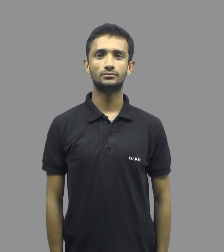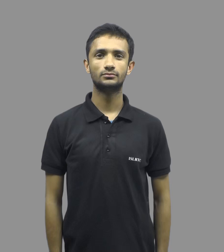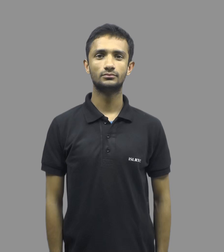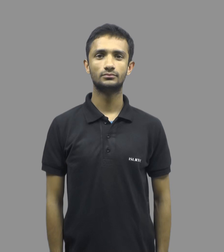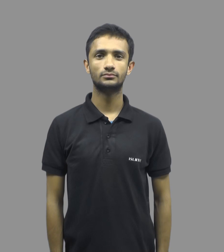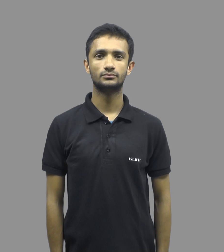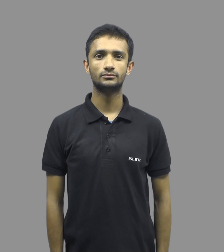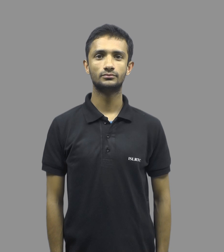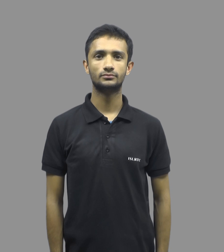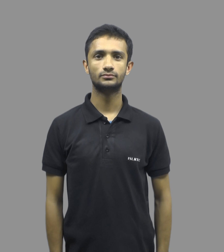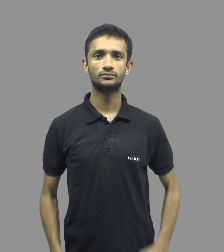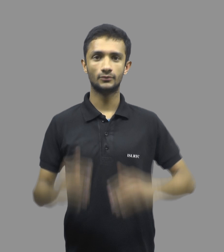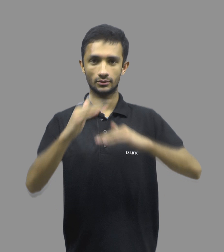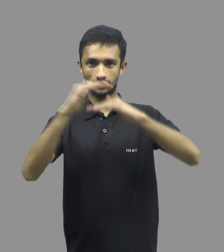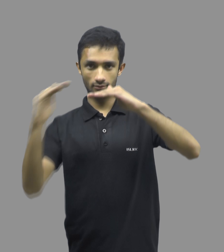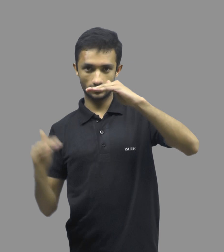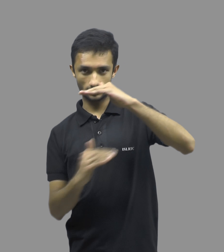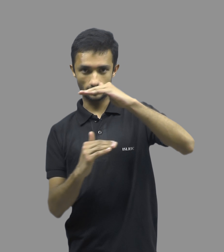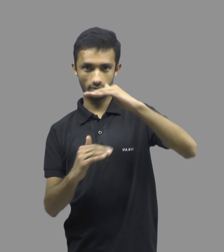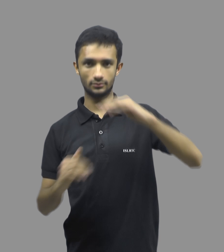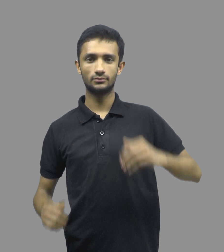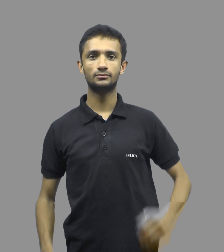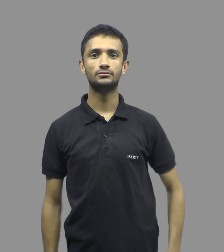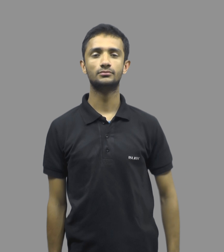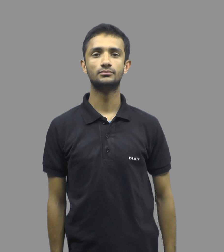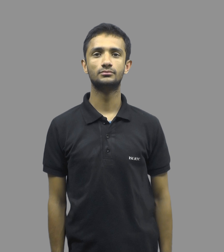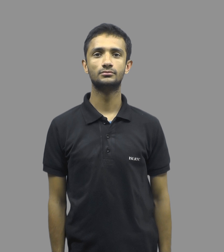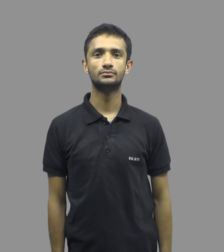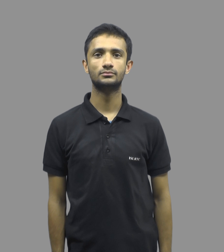Below